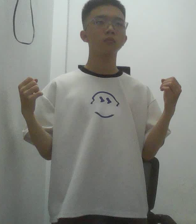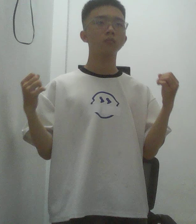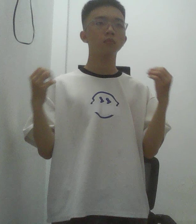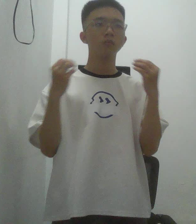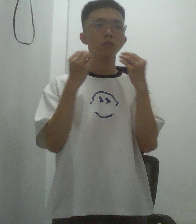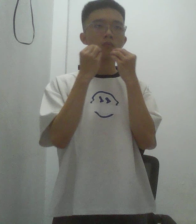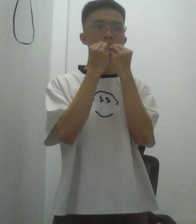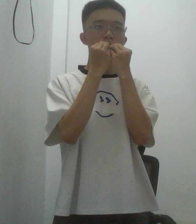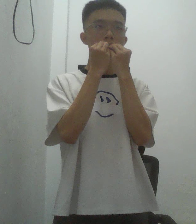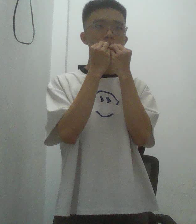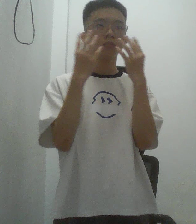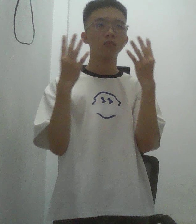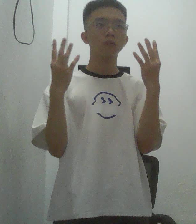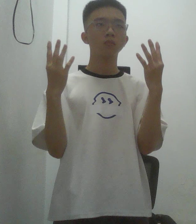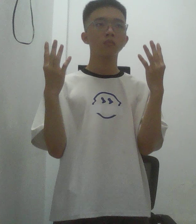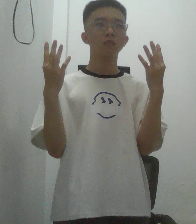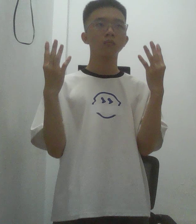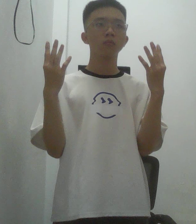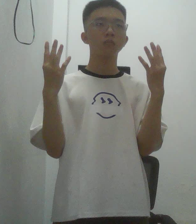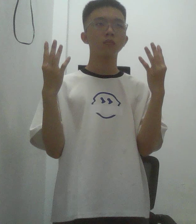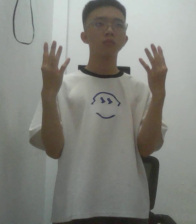cam on